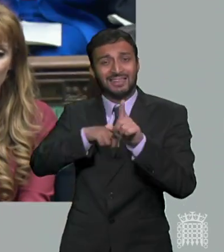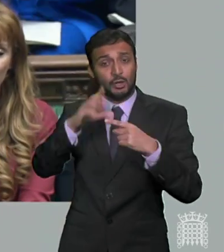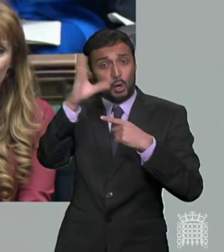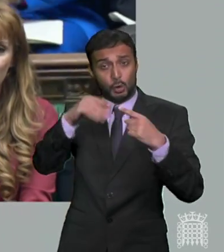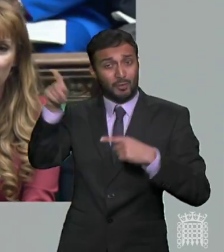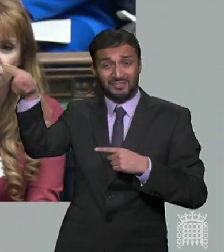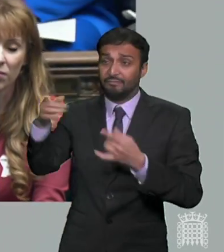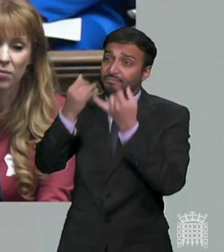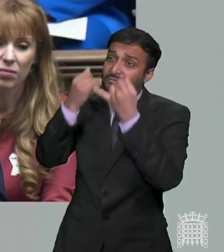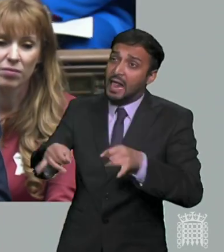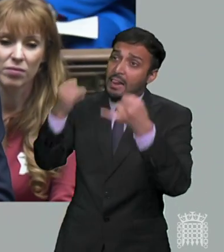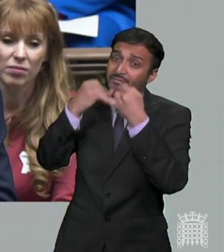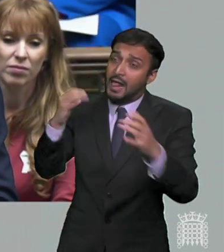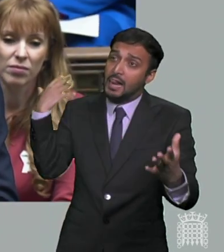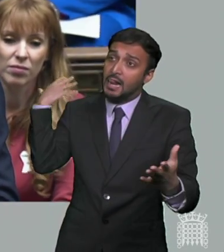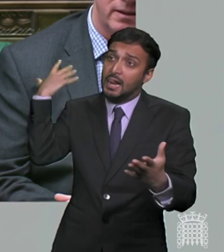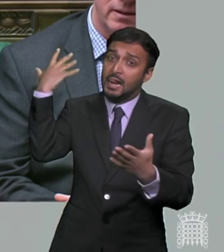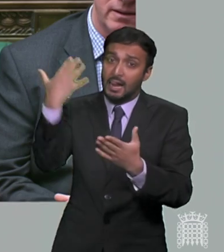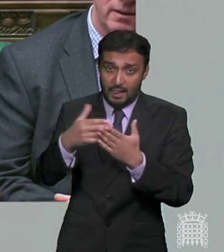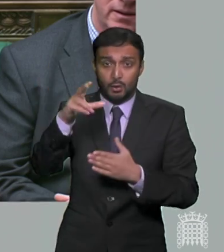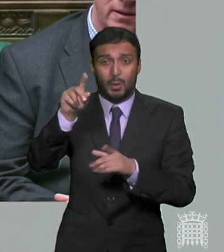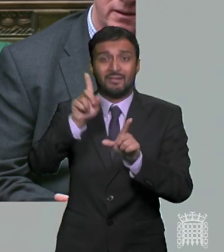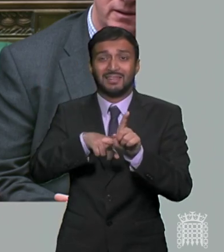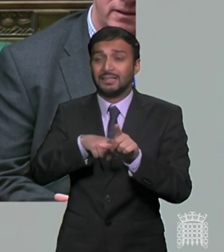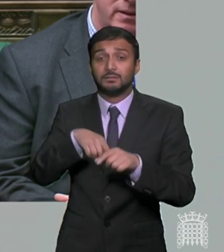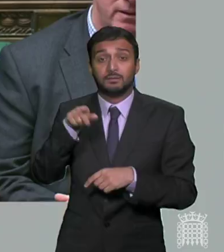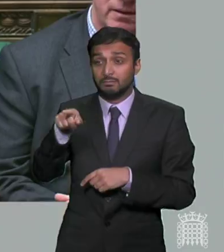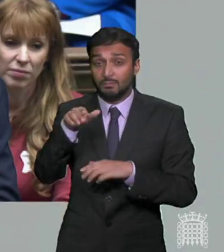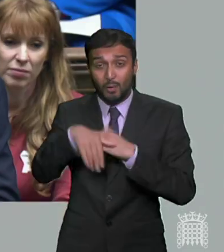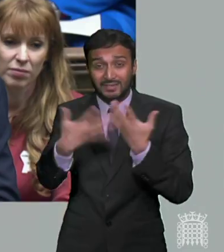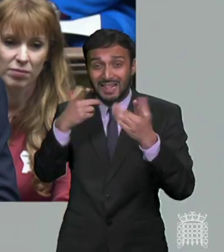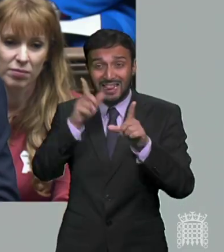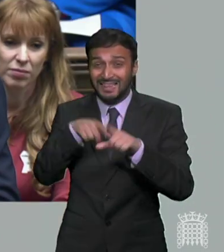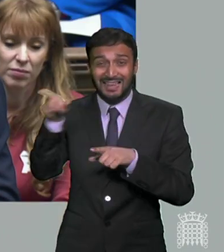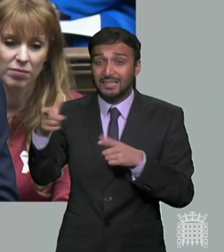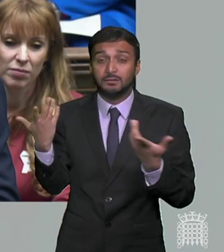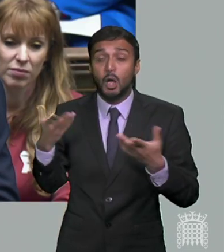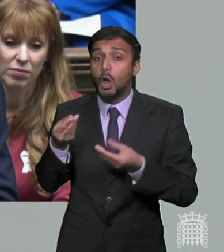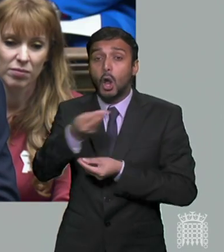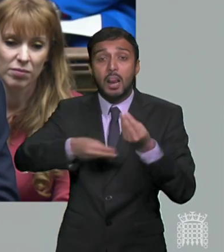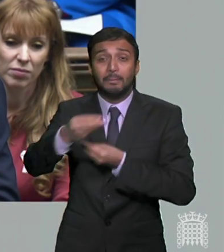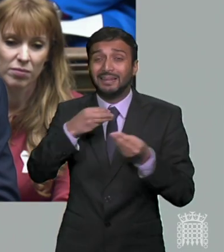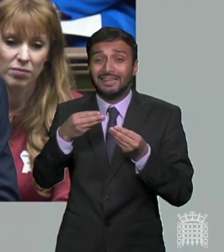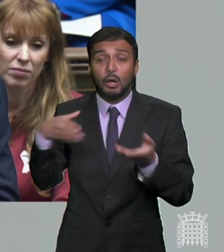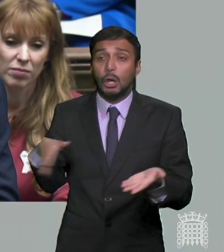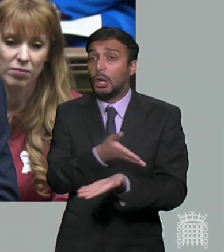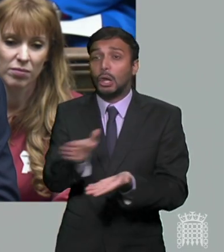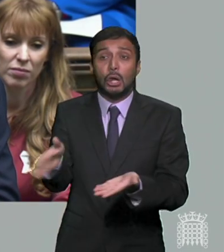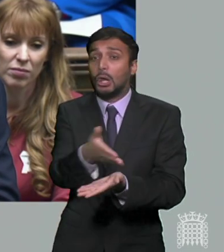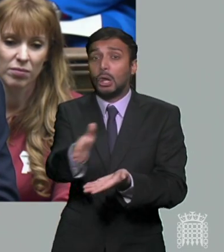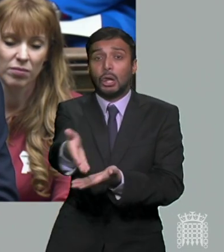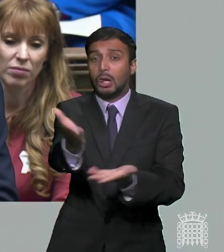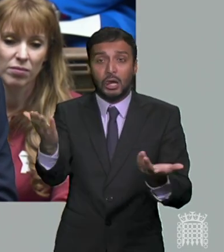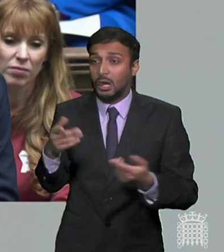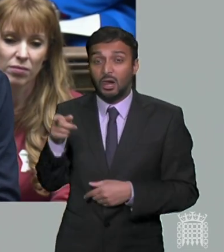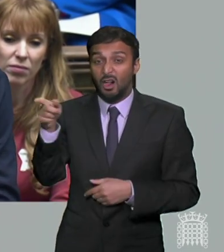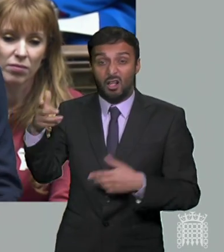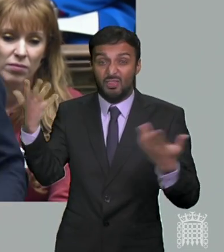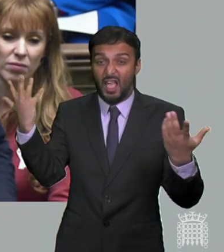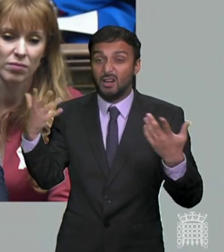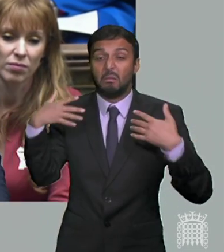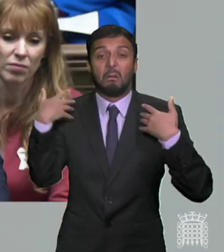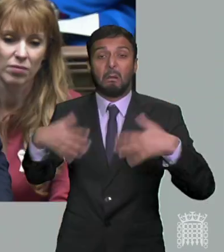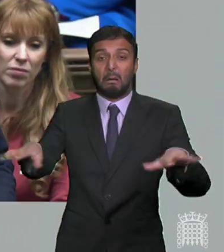For a decade, they let our economy drift aimlessly, before suddenly cutting the parachute ropes and slamming it to the ground.